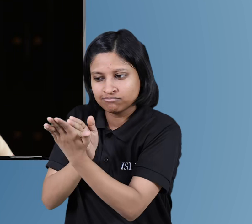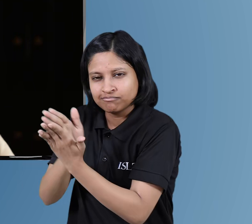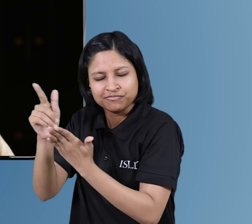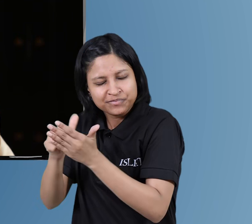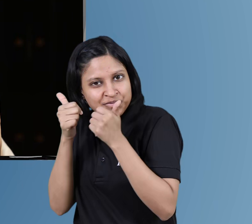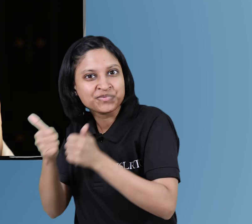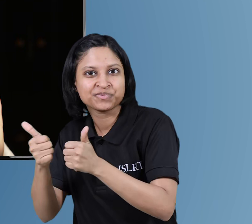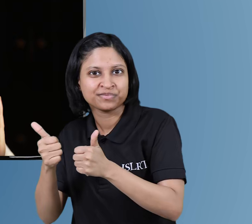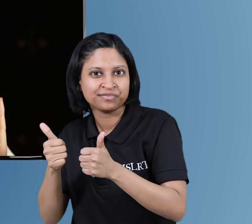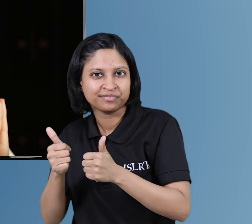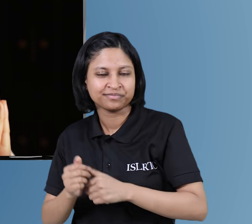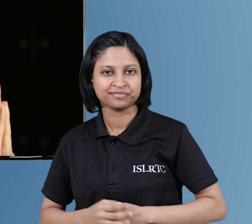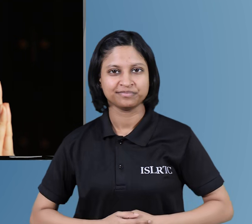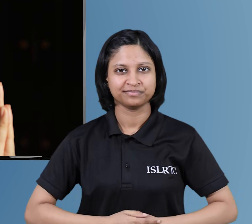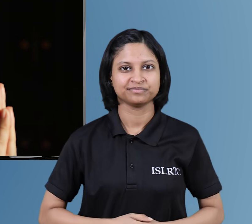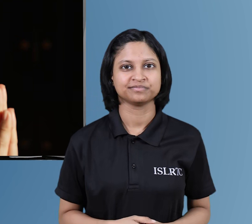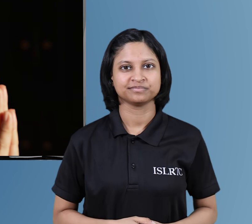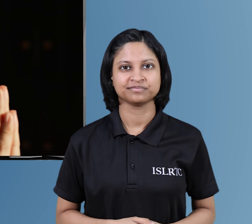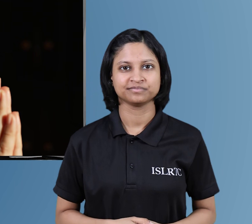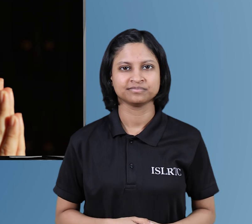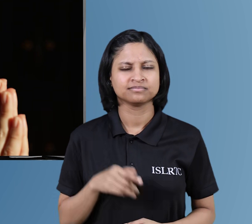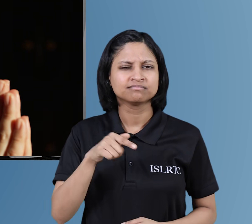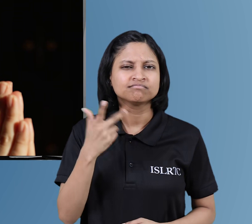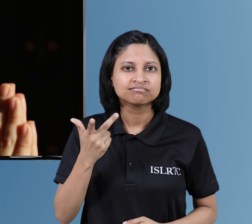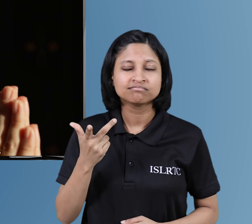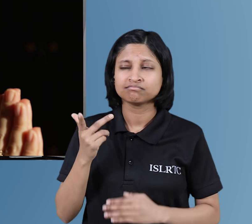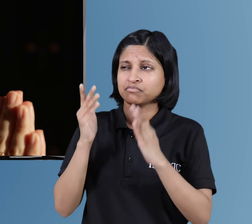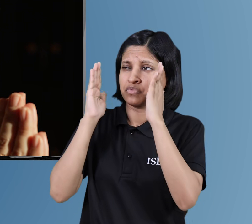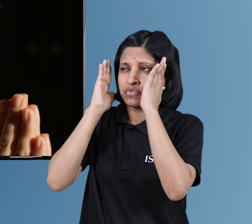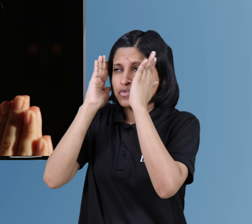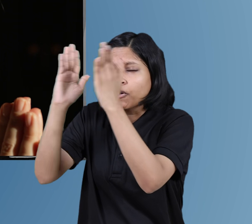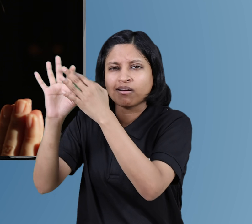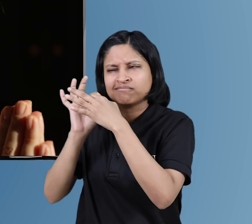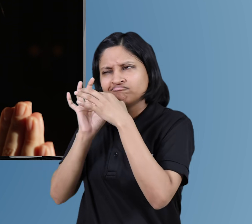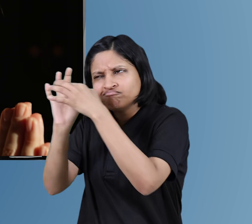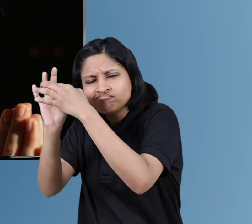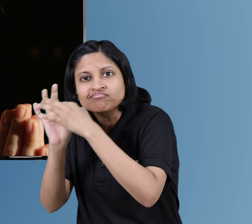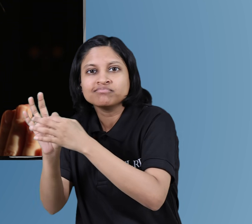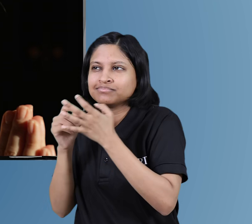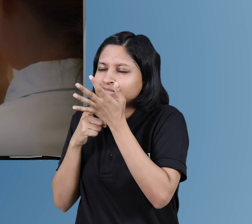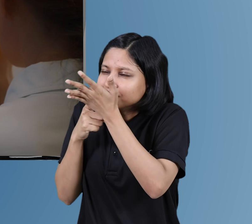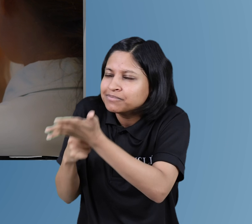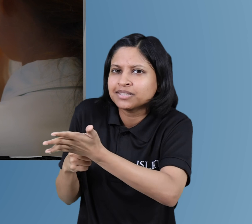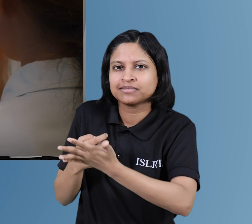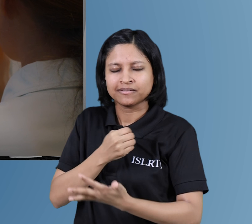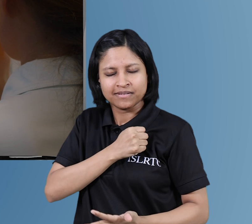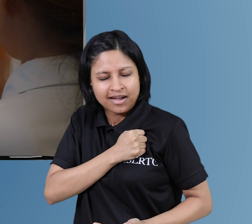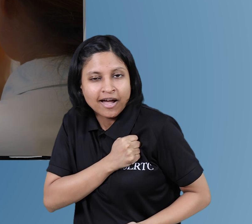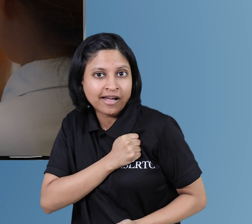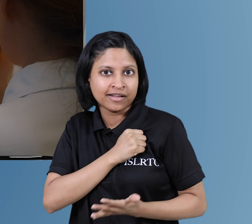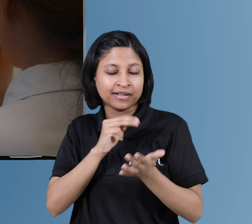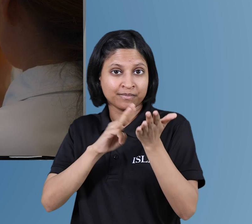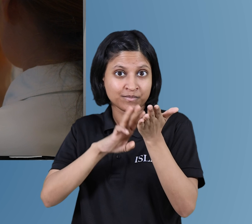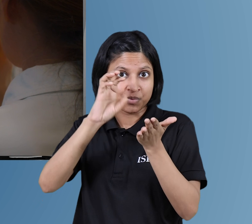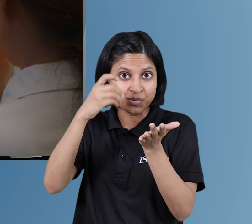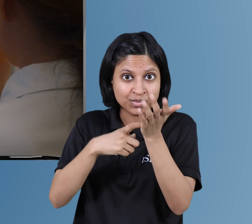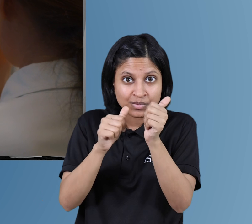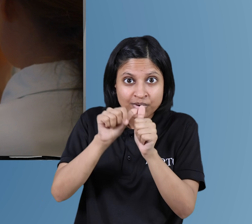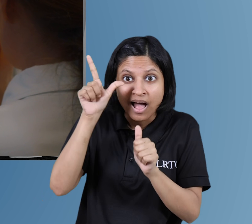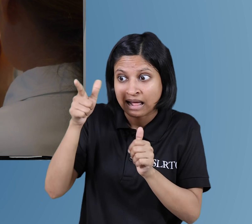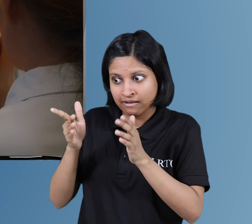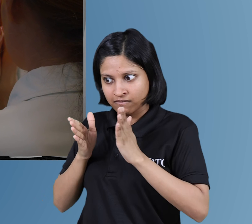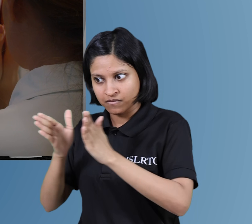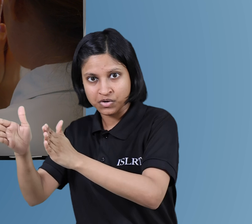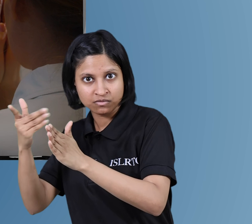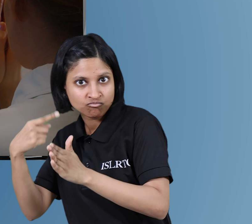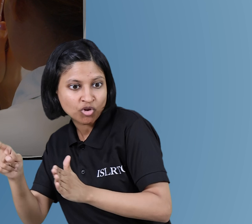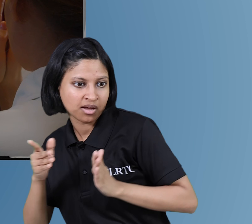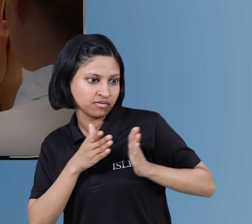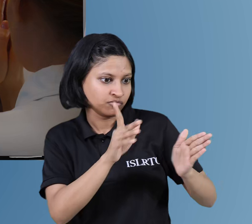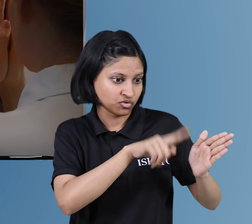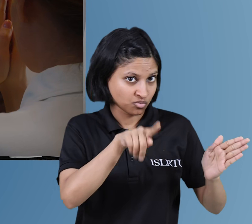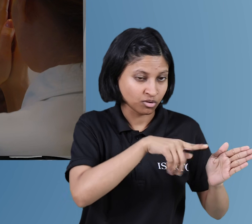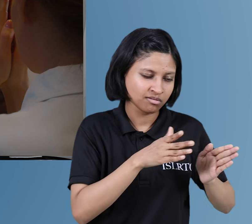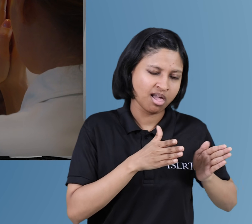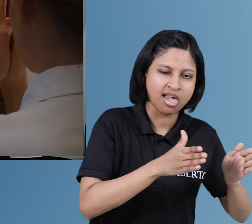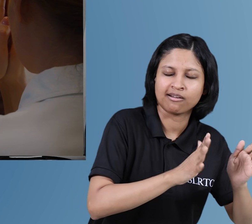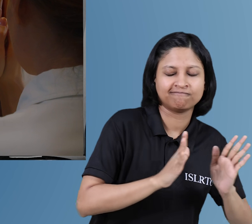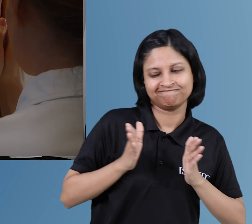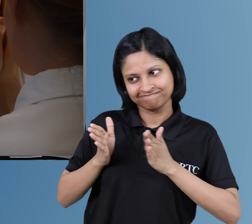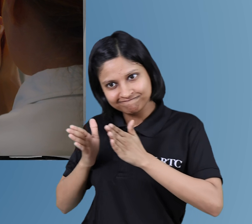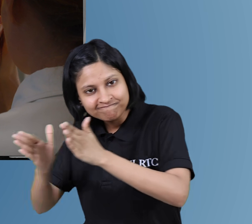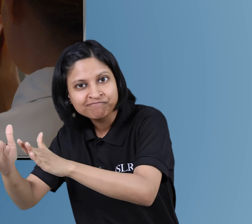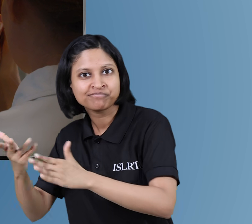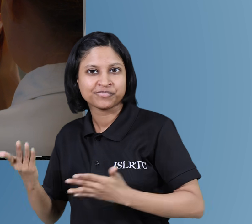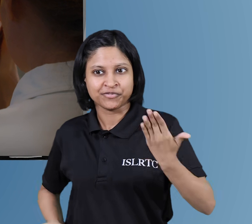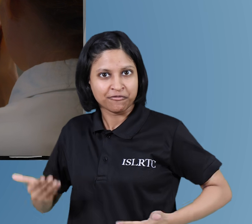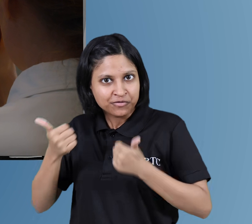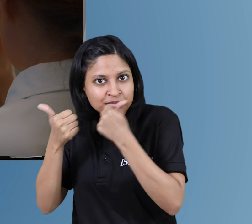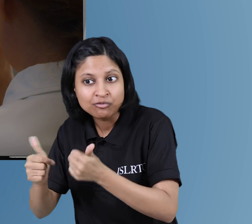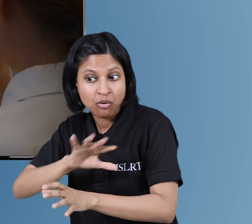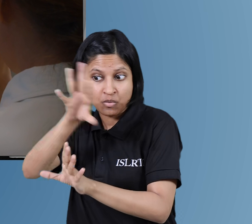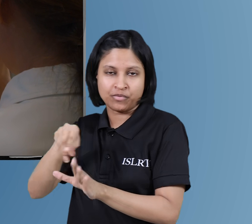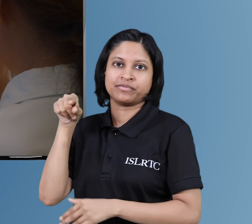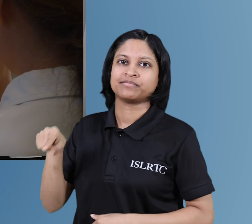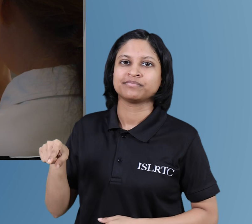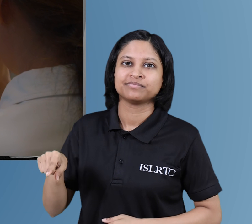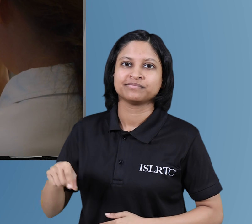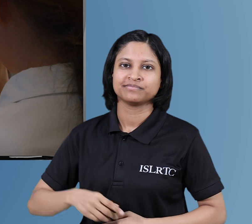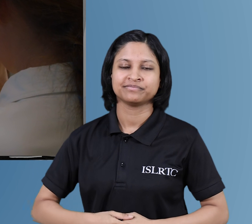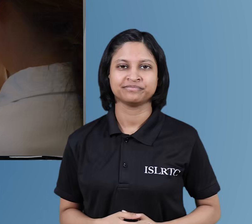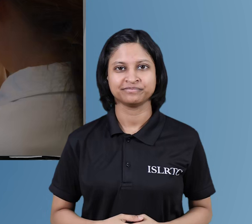Pious Pious individuals are those who have a deep and focused relationship with God, showing respect and faithfulness. They follow moral principles and exhibit good behavior in their lives.